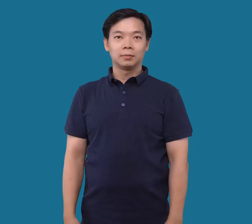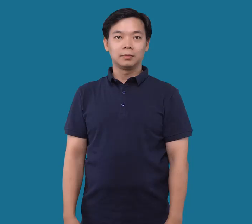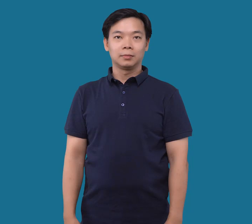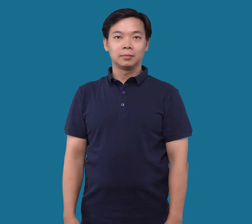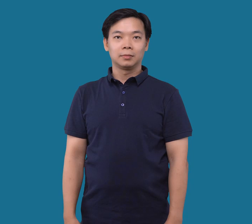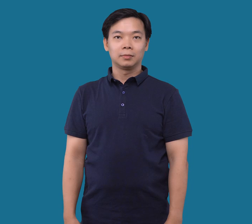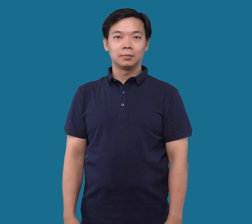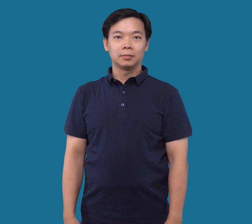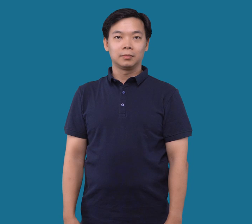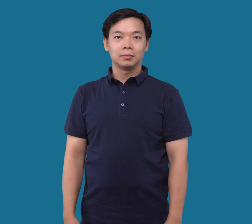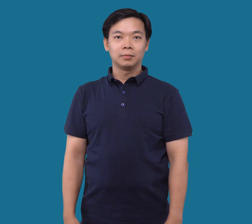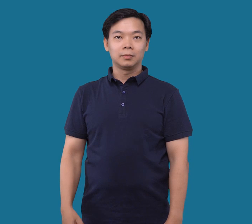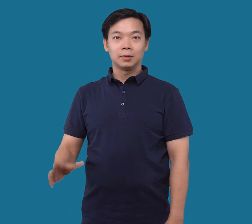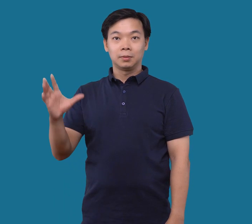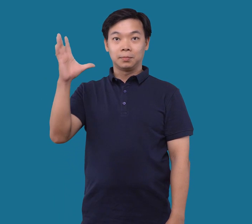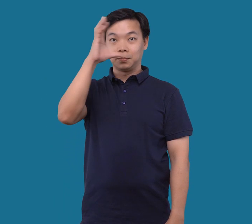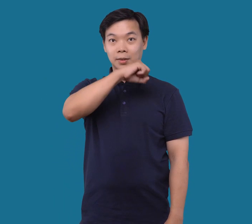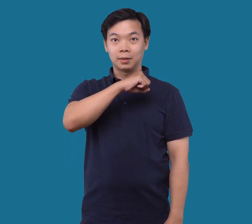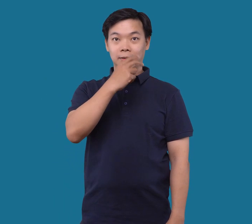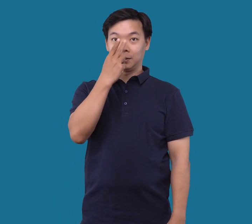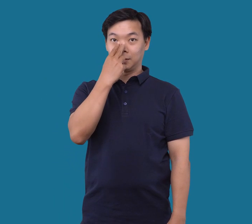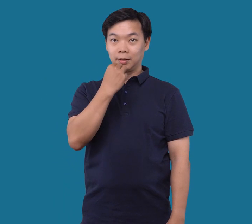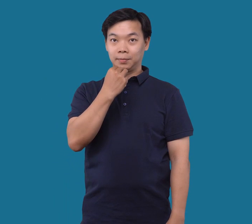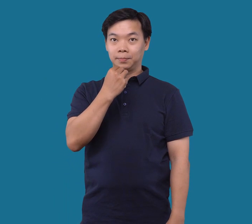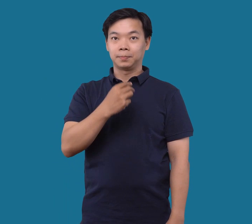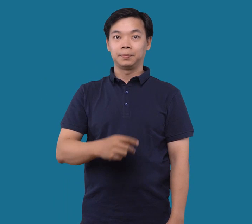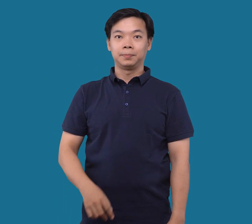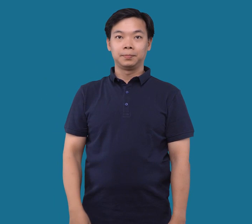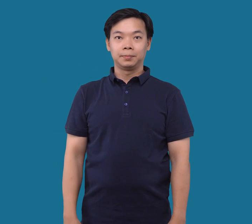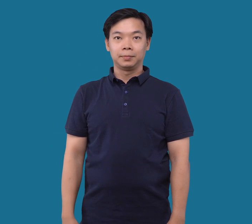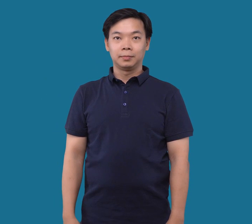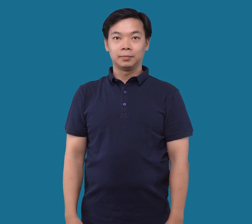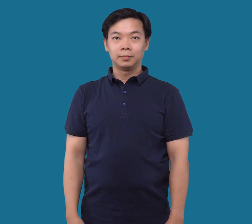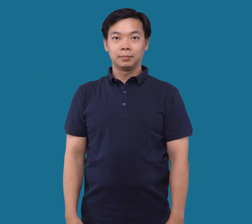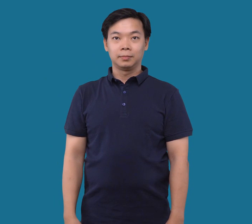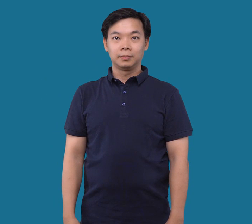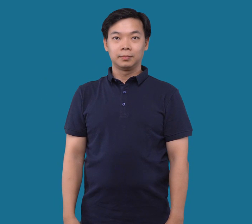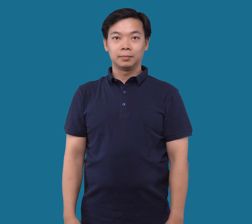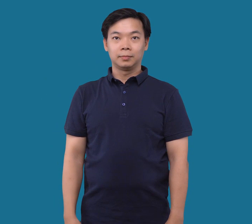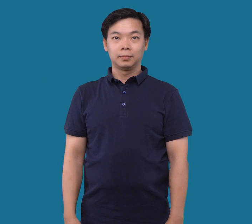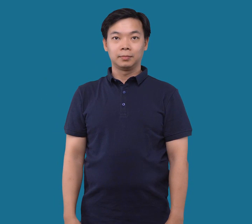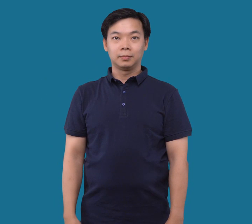bắc nam